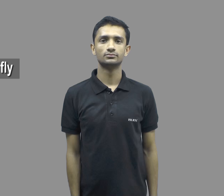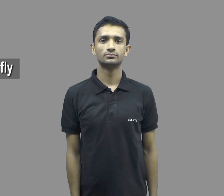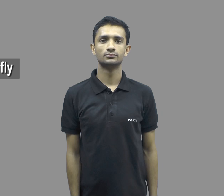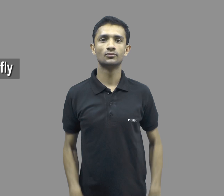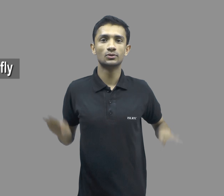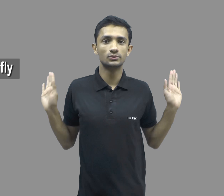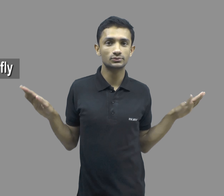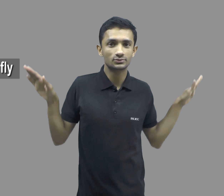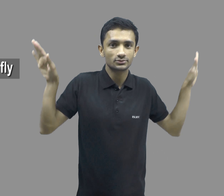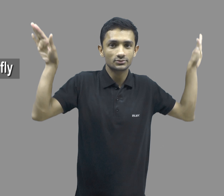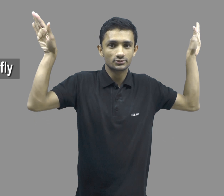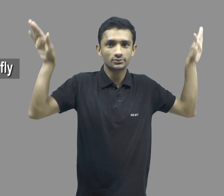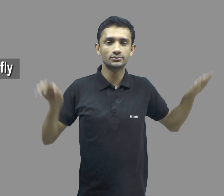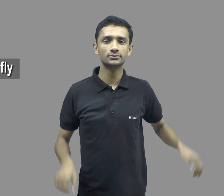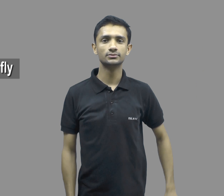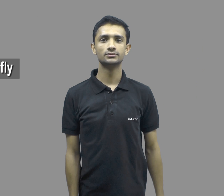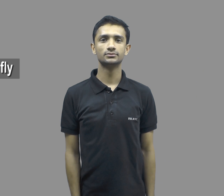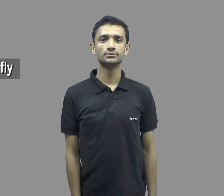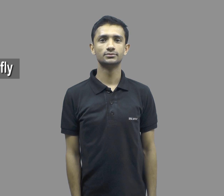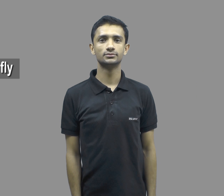Fly